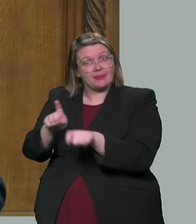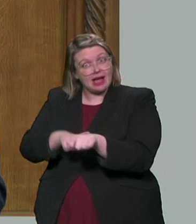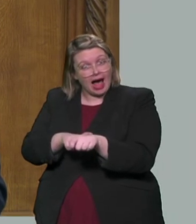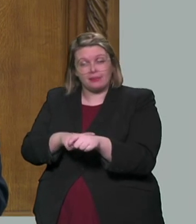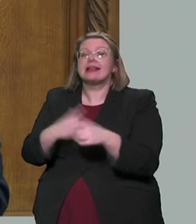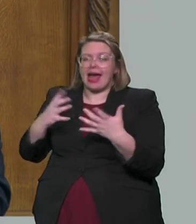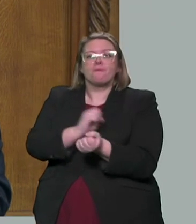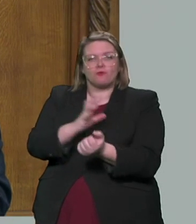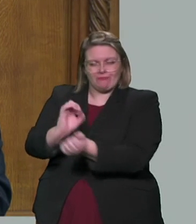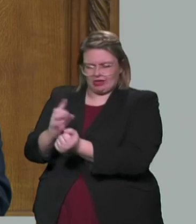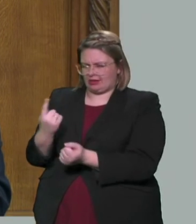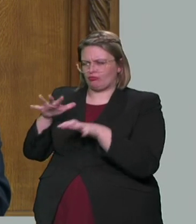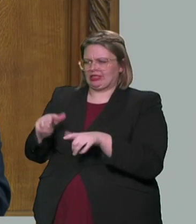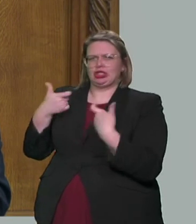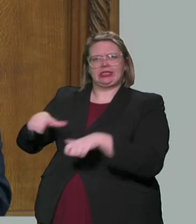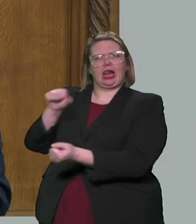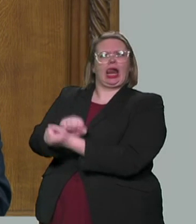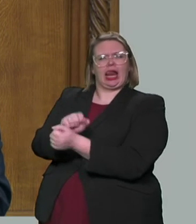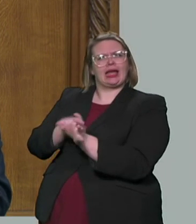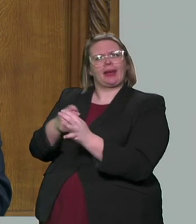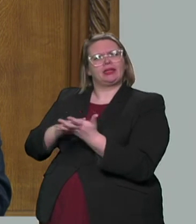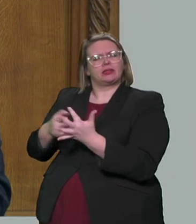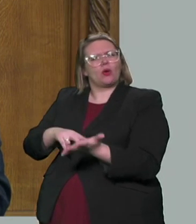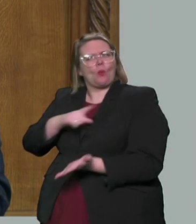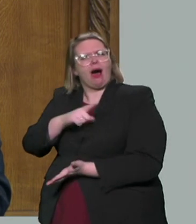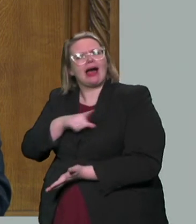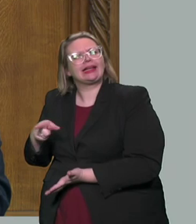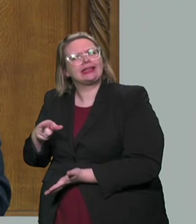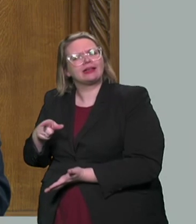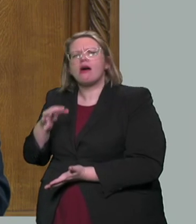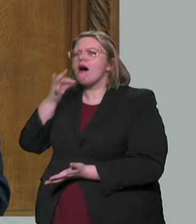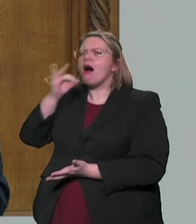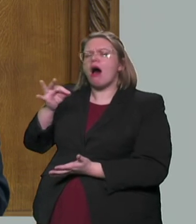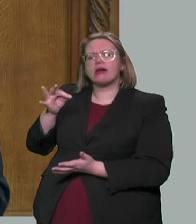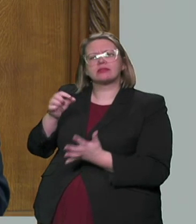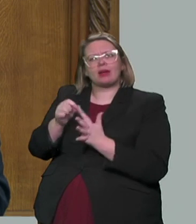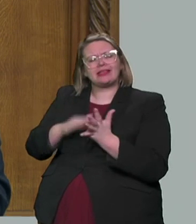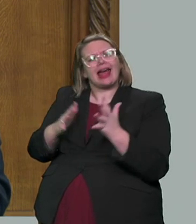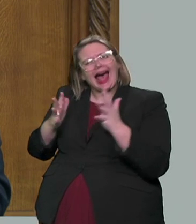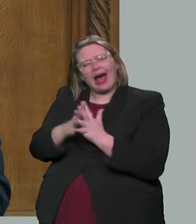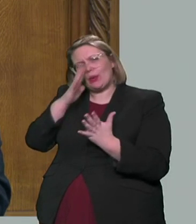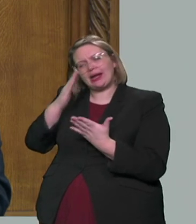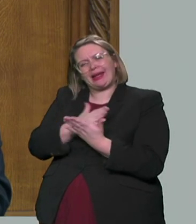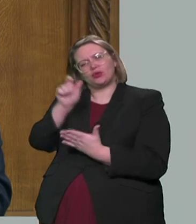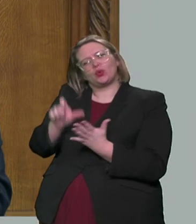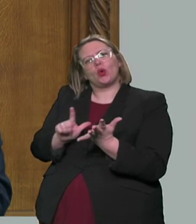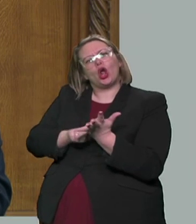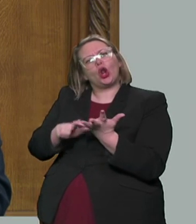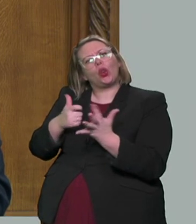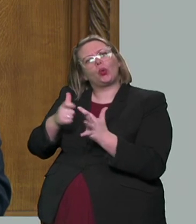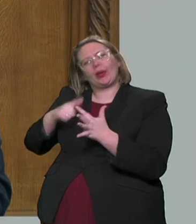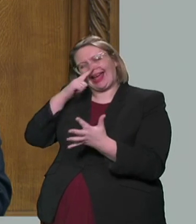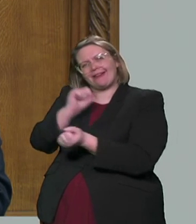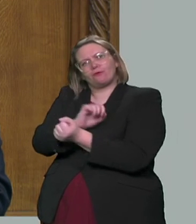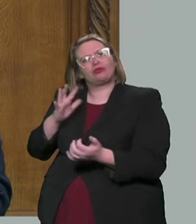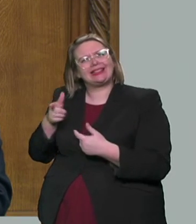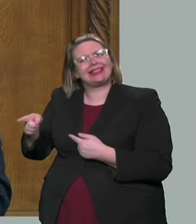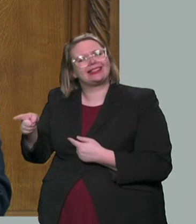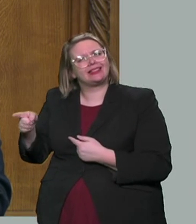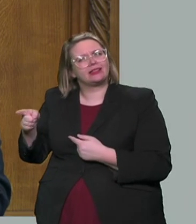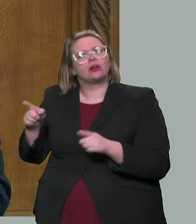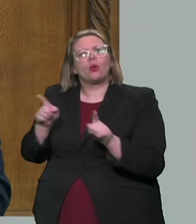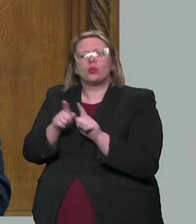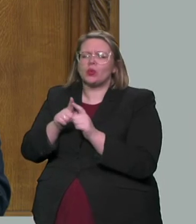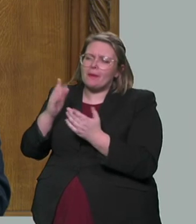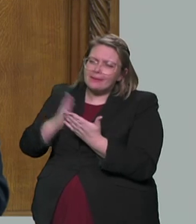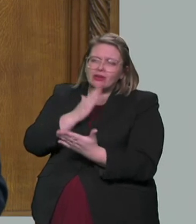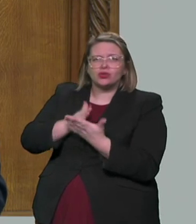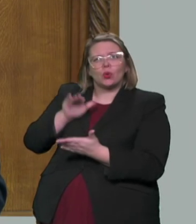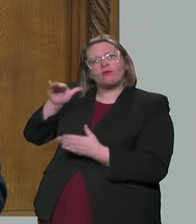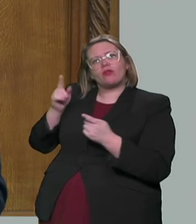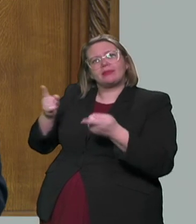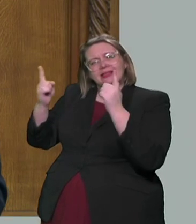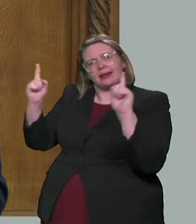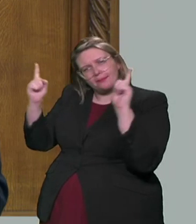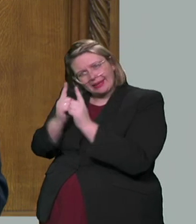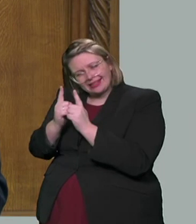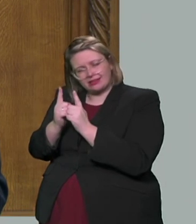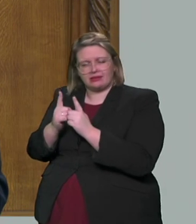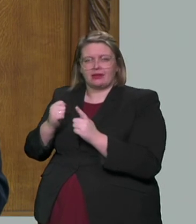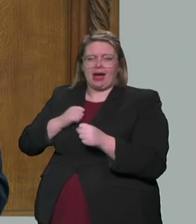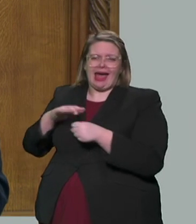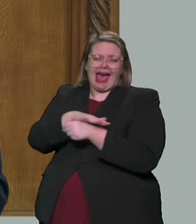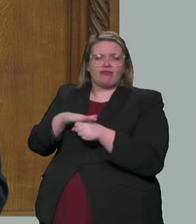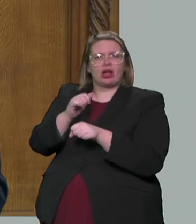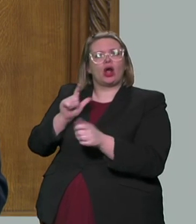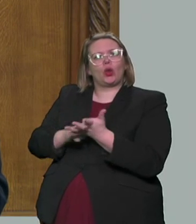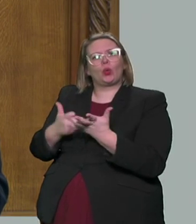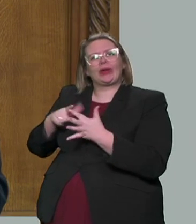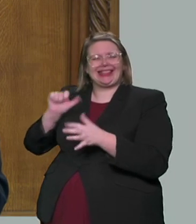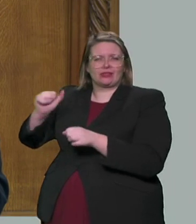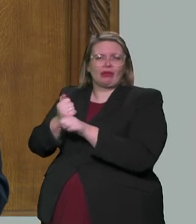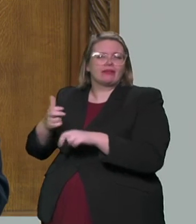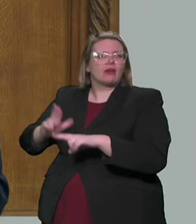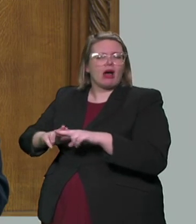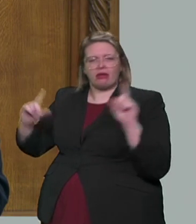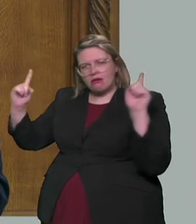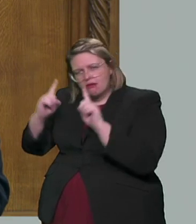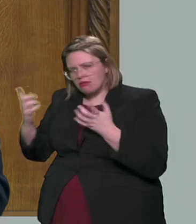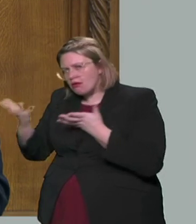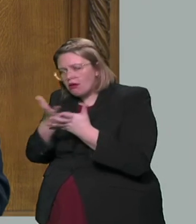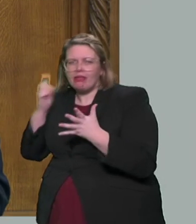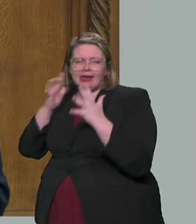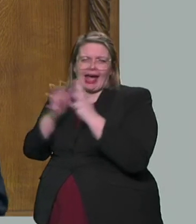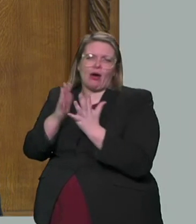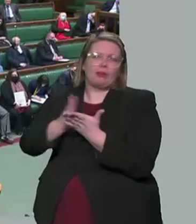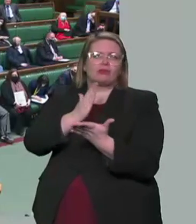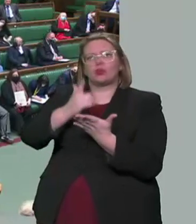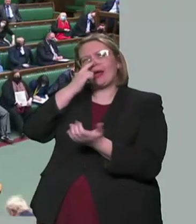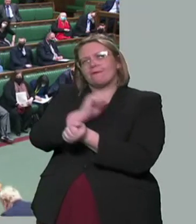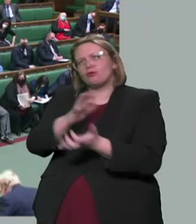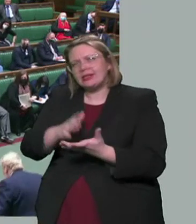Will the Prime Minister pledge that his Government will do everything they can to get Luke released from captivity in Yemen and arrange for the Foreign Secretary to meet my constituent, Mr Robert Cummings, who is Luke’s grandfather, to discuss how to go about doing that?